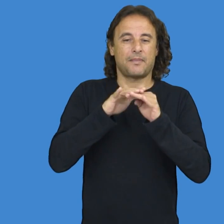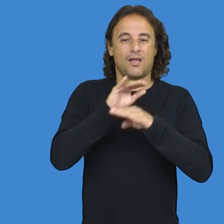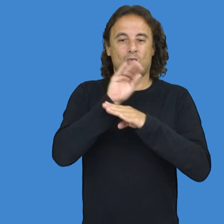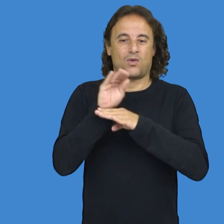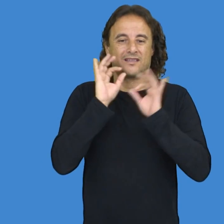cuidar